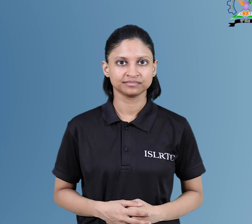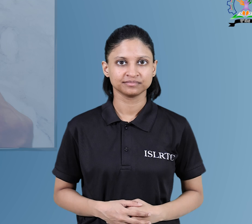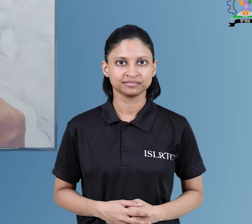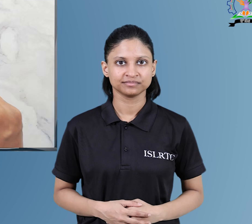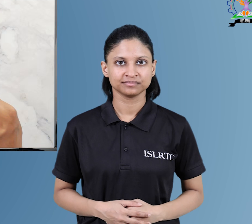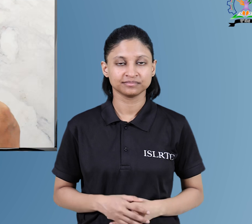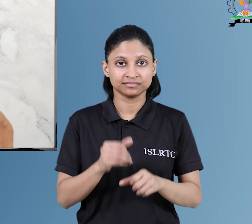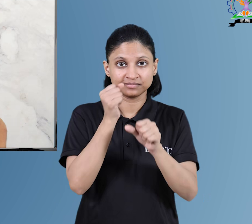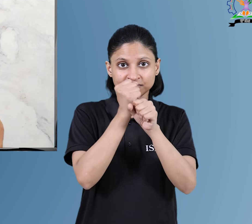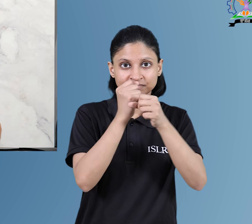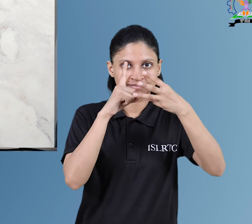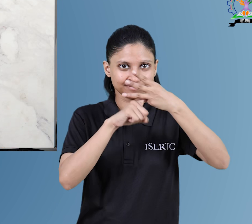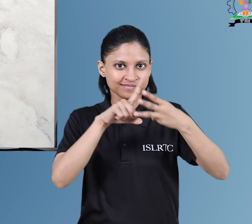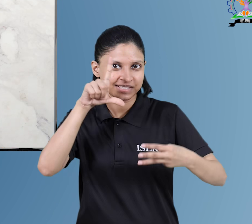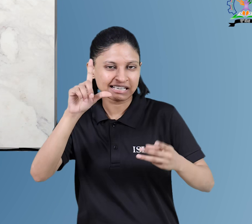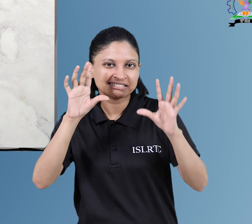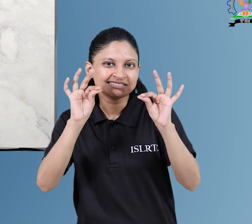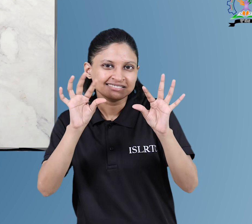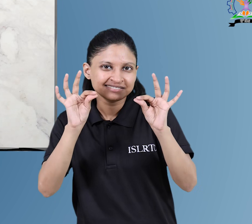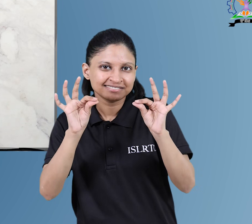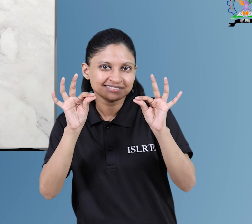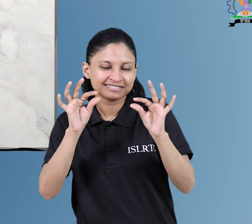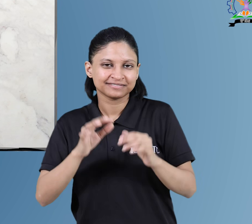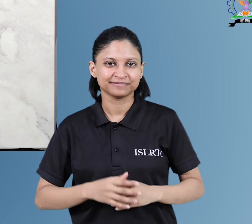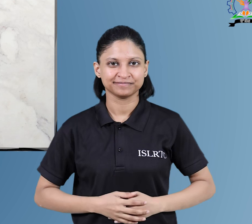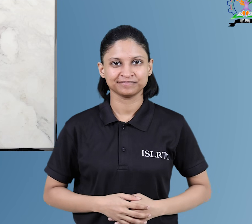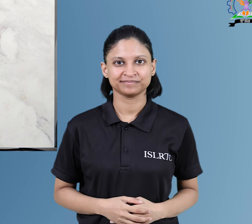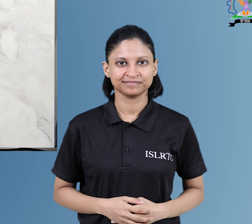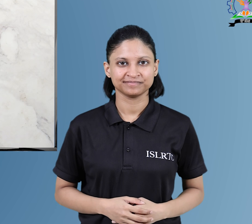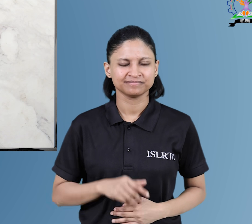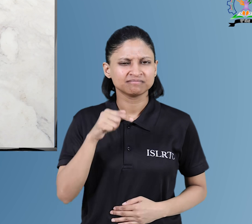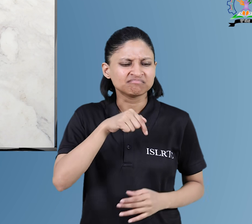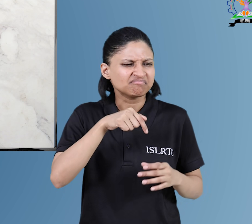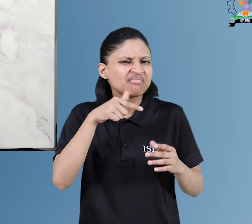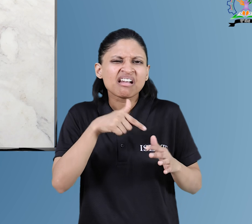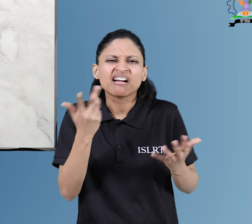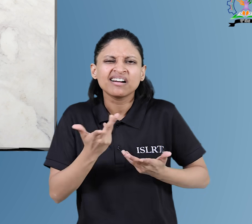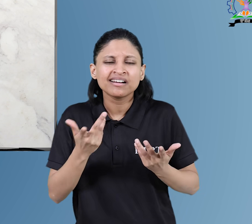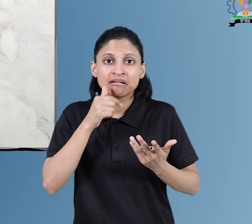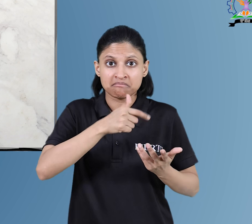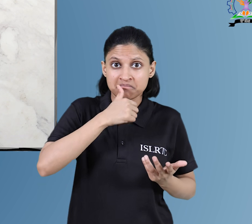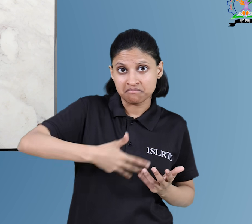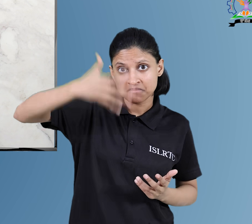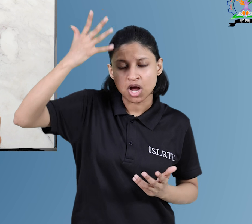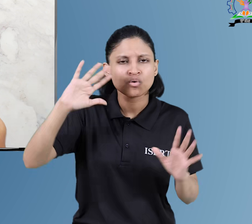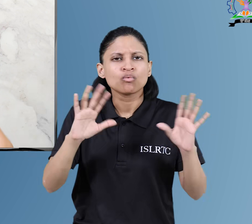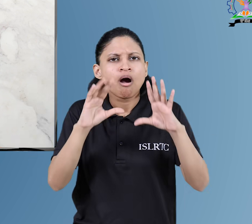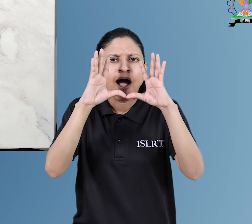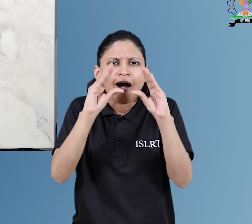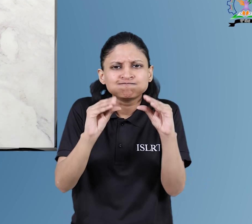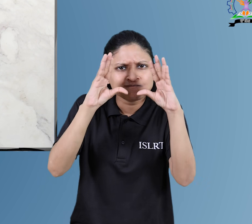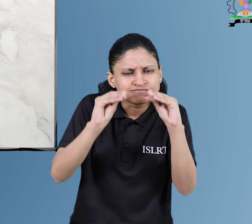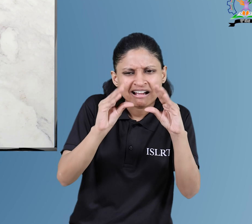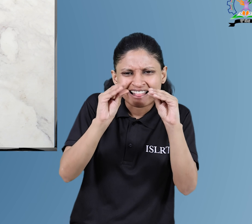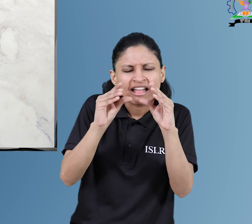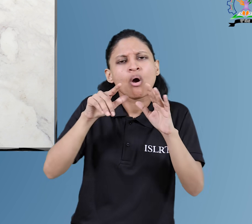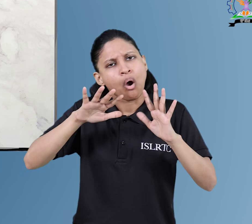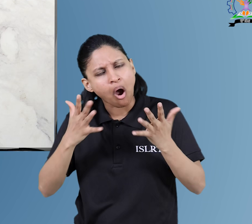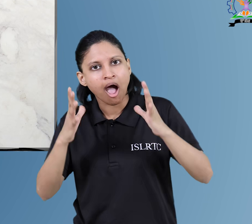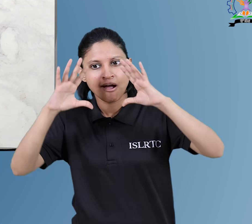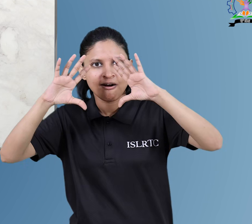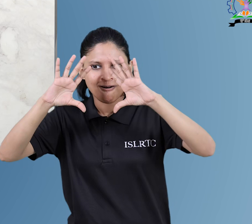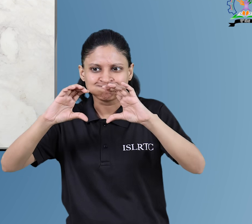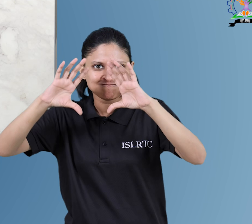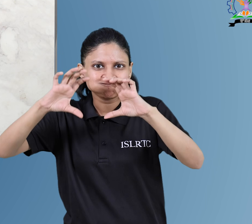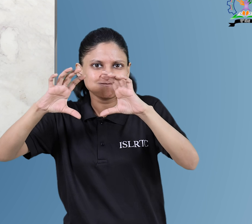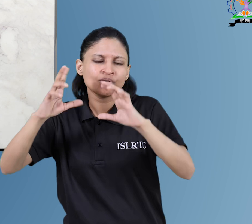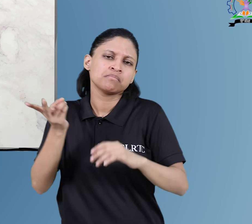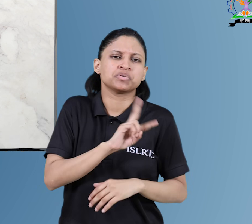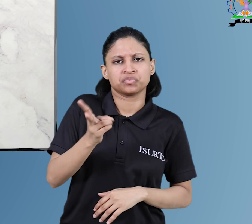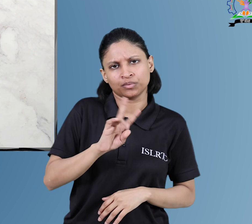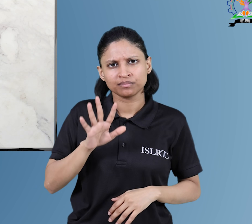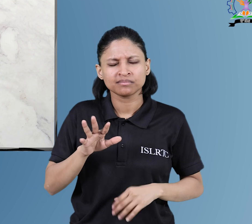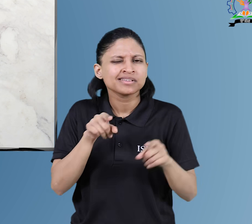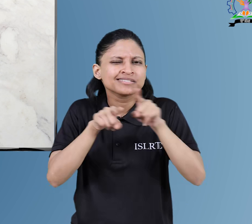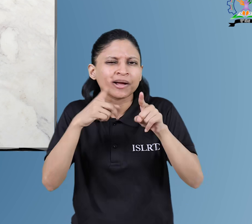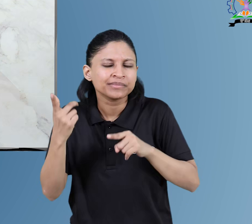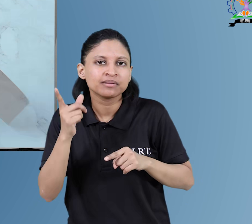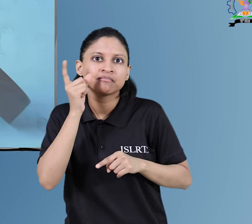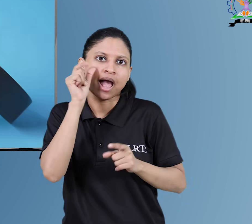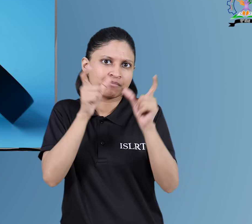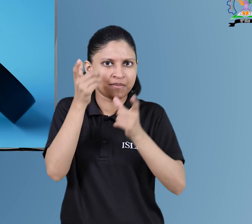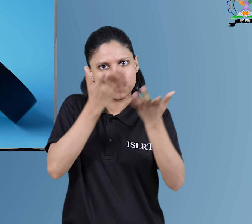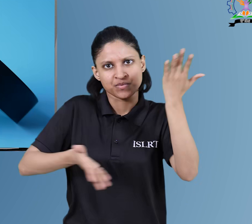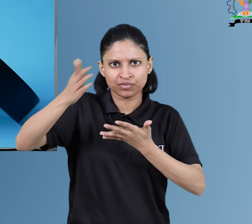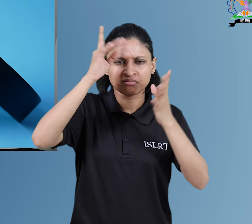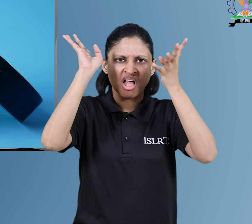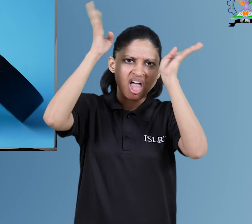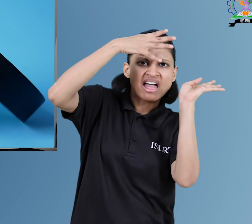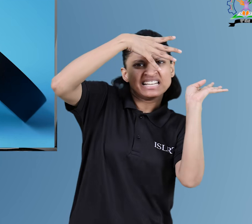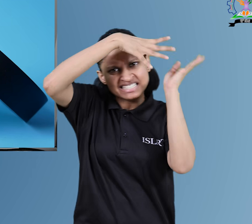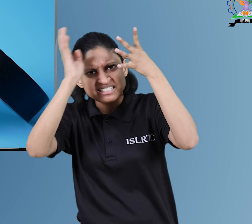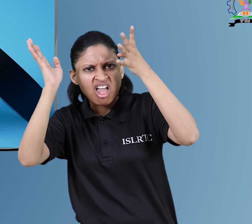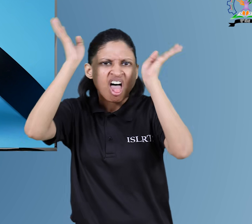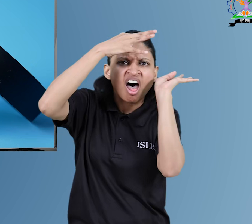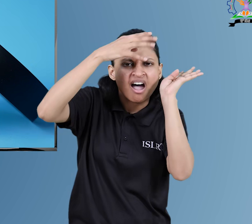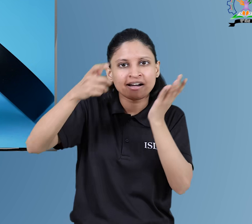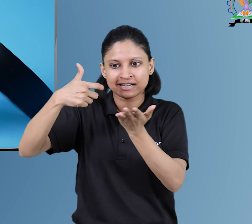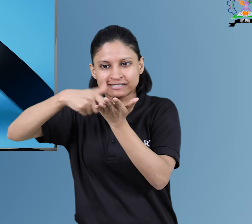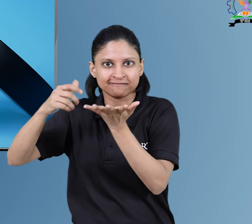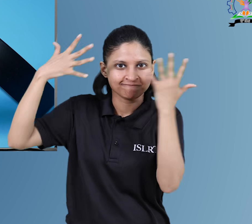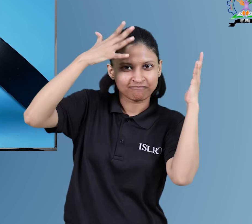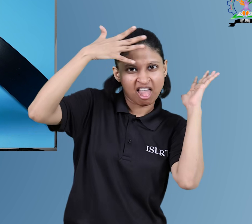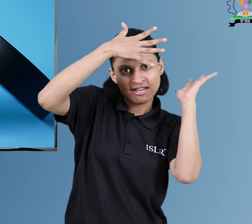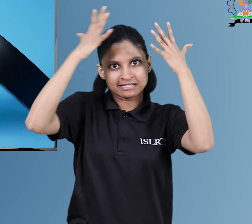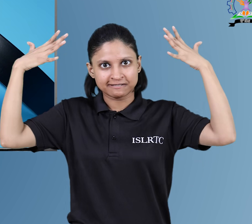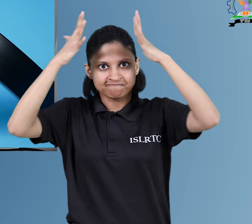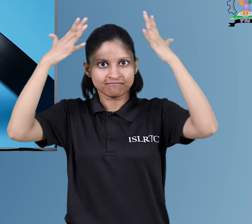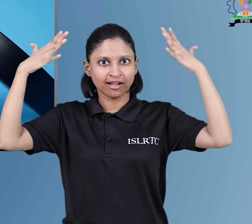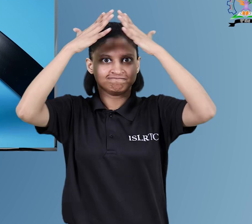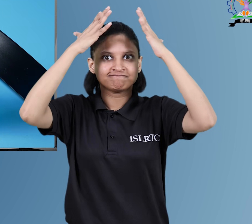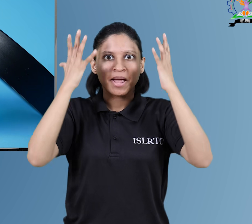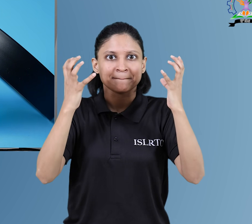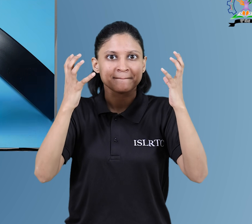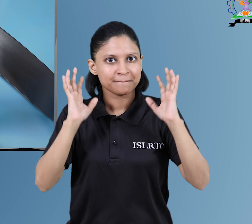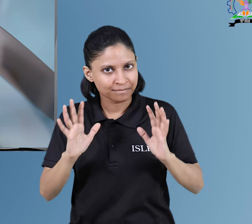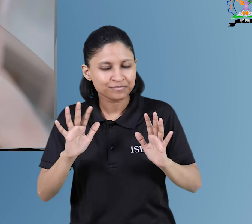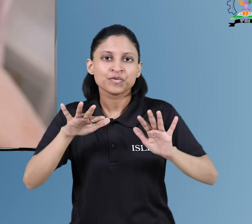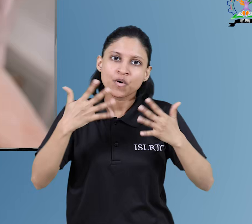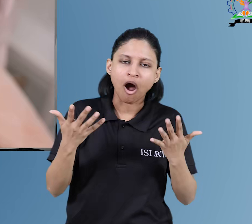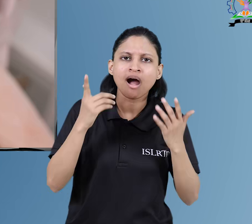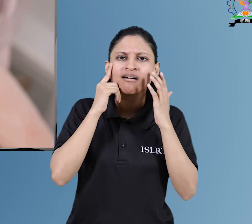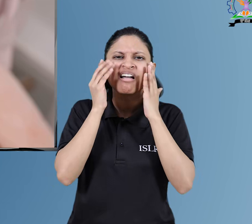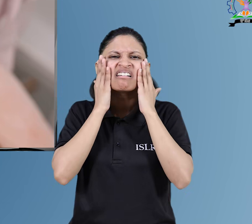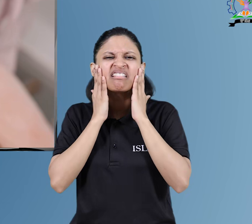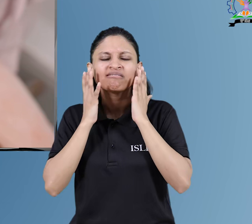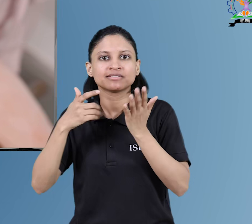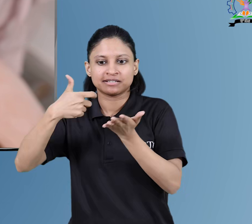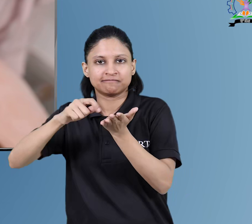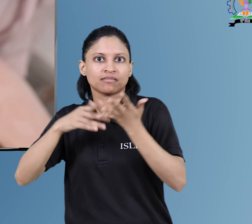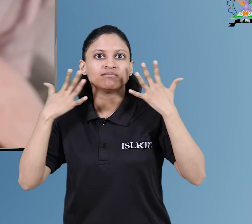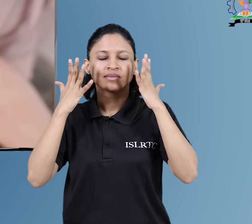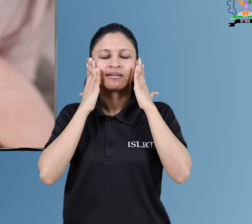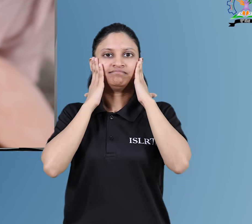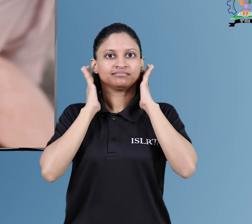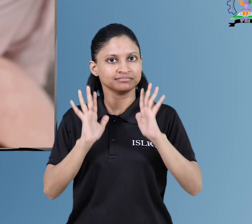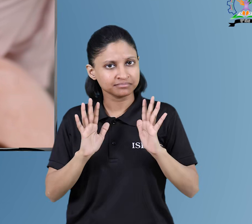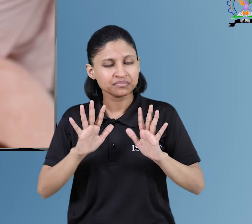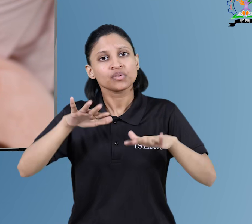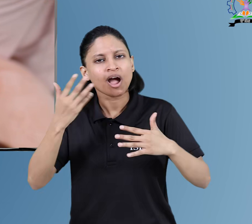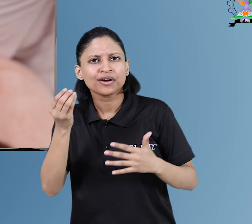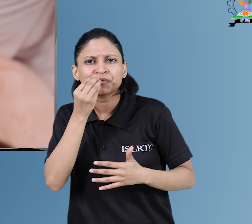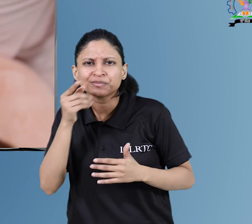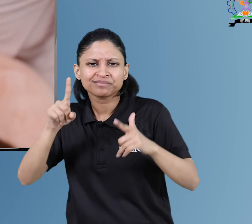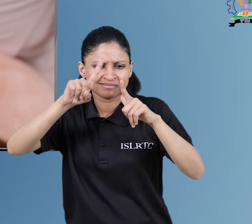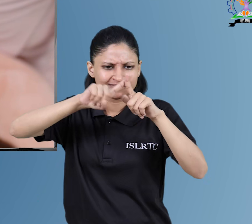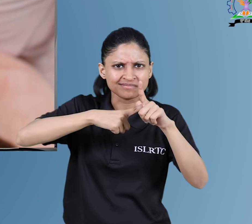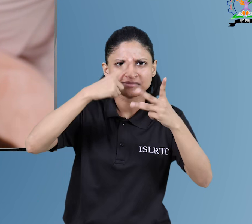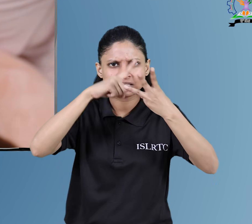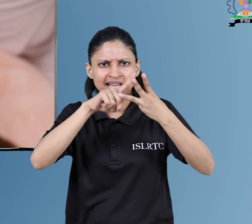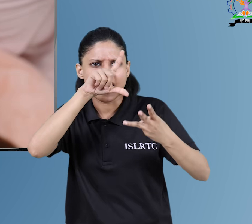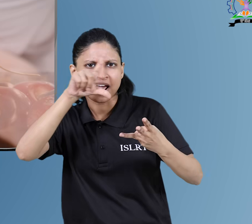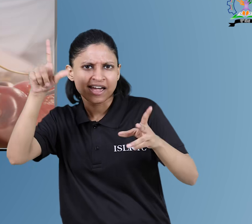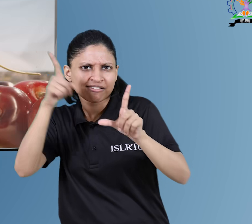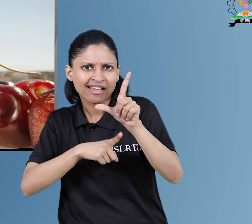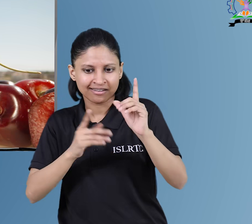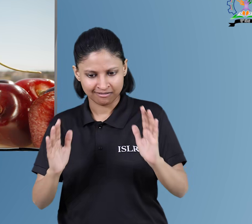Gel Gel refers to a liquid soft, jelly like substance used for various purposes, such as styling hair, skin care,